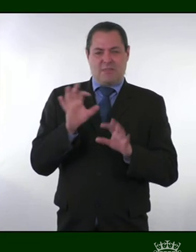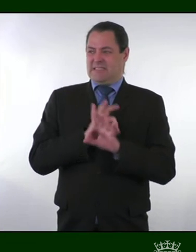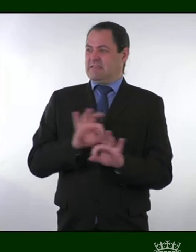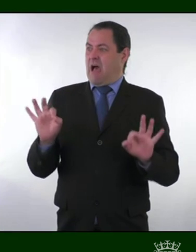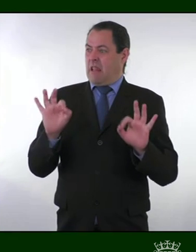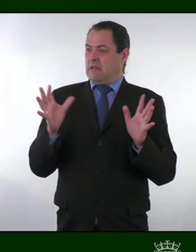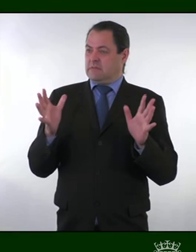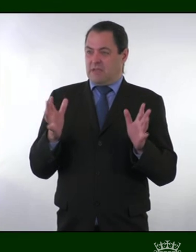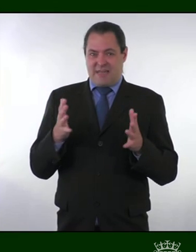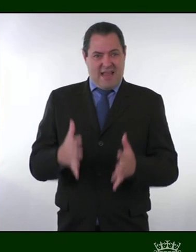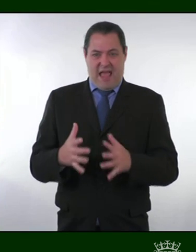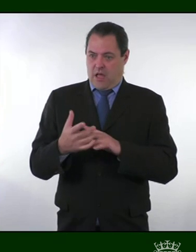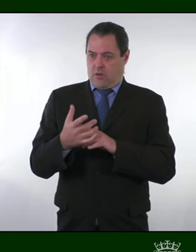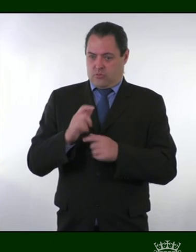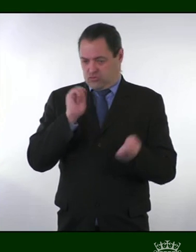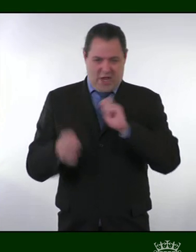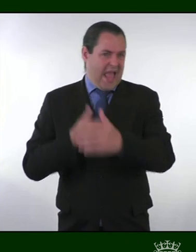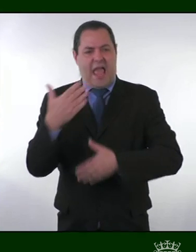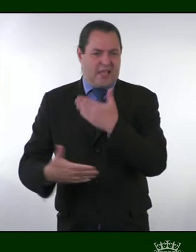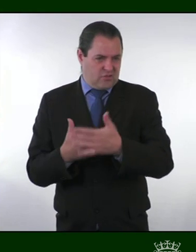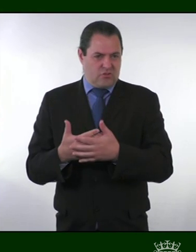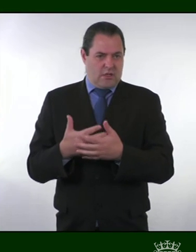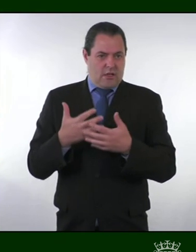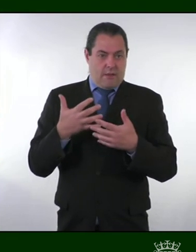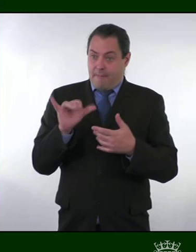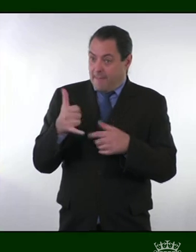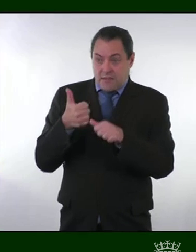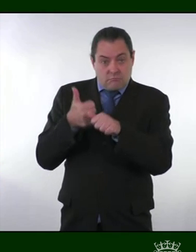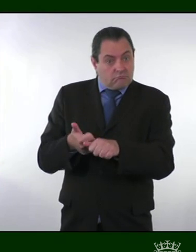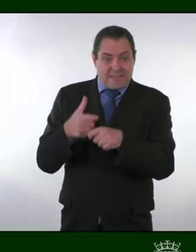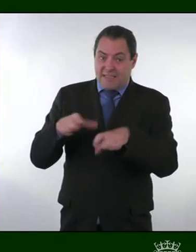Now he has performed a U-turn. He backed that, and perhaps he still does.